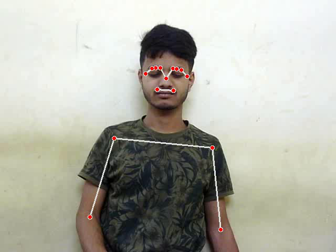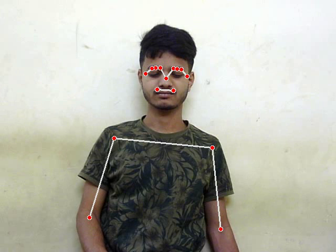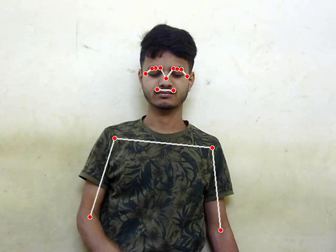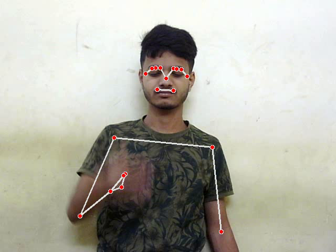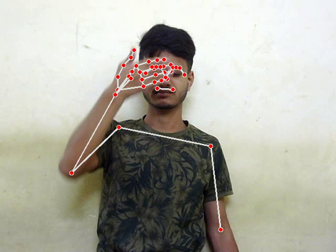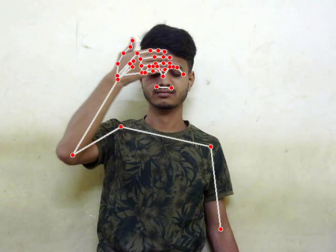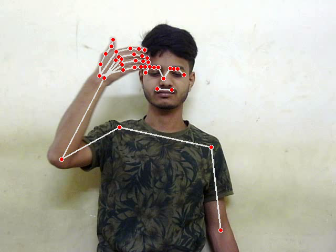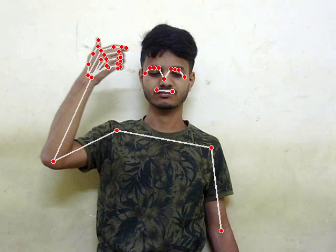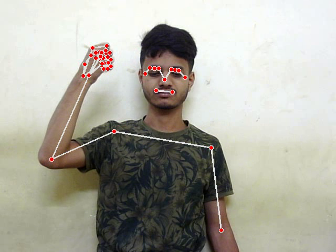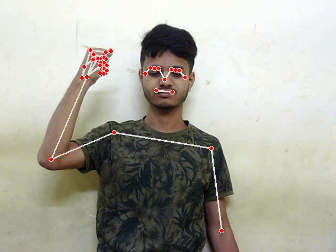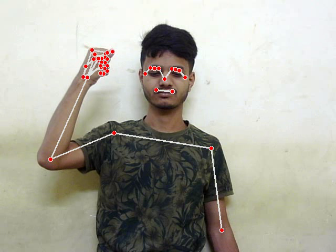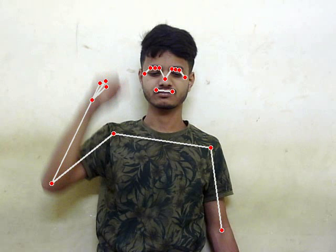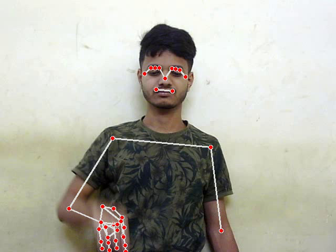forget